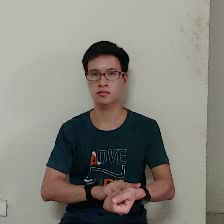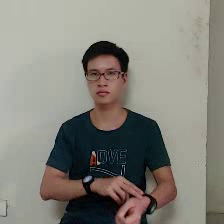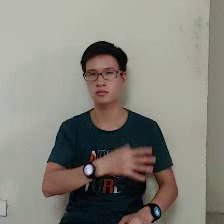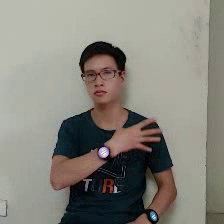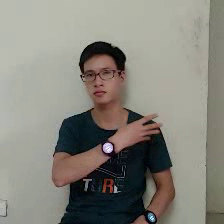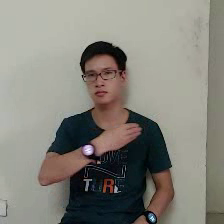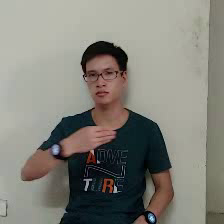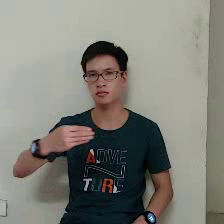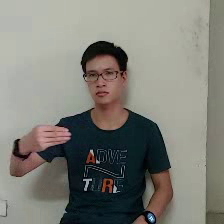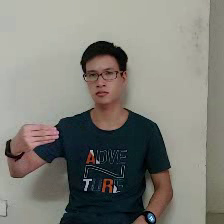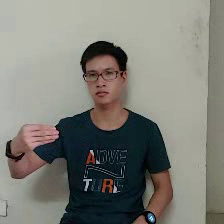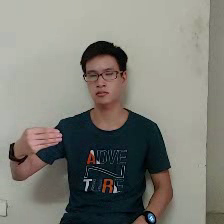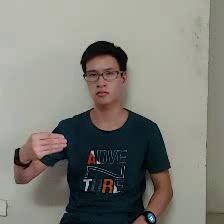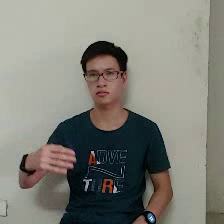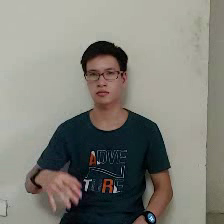Lây bệnh